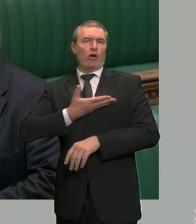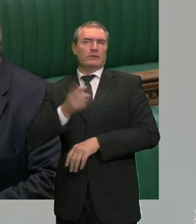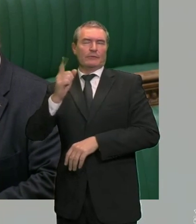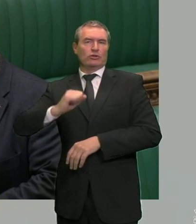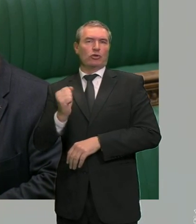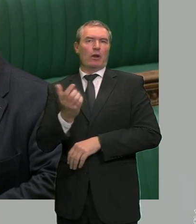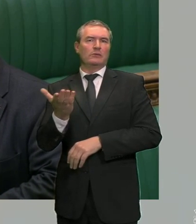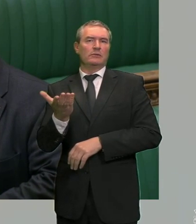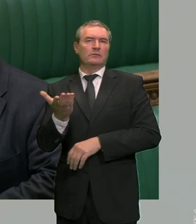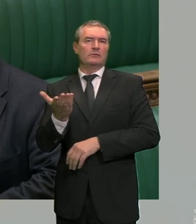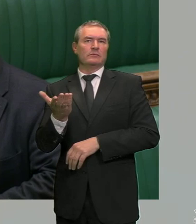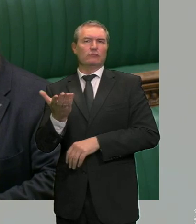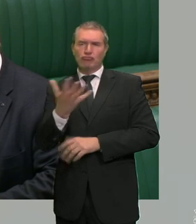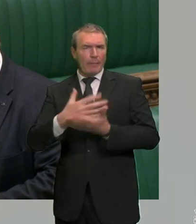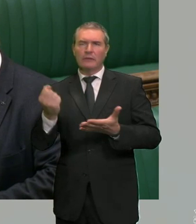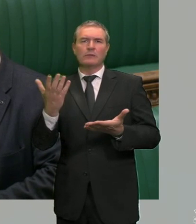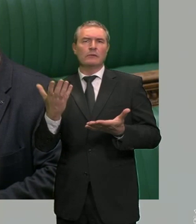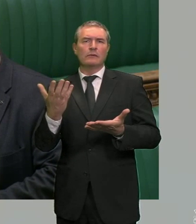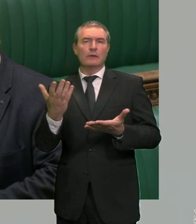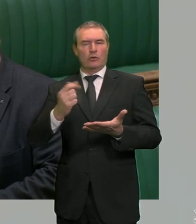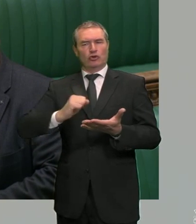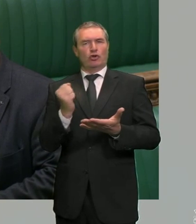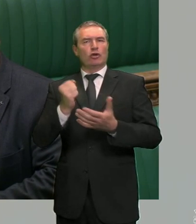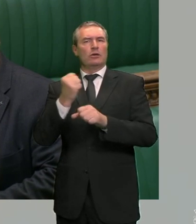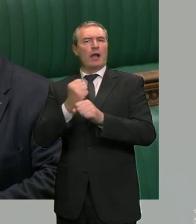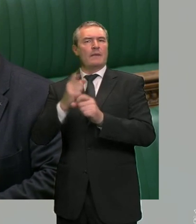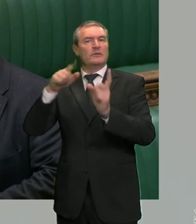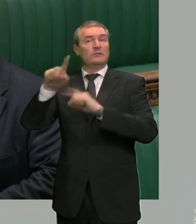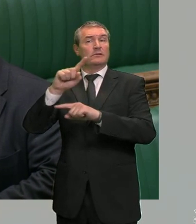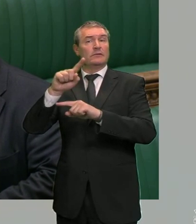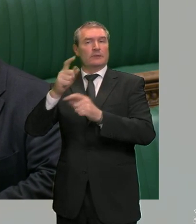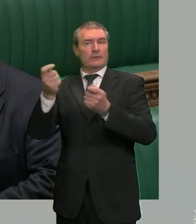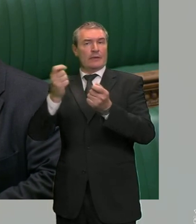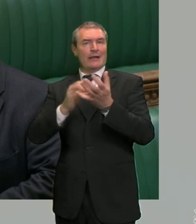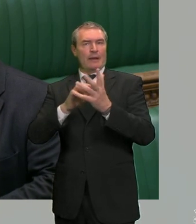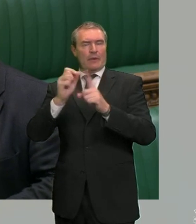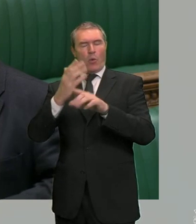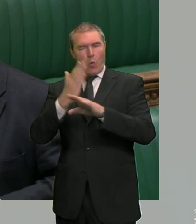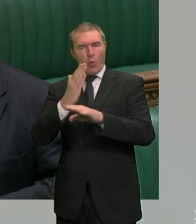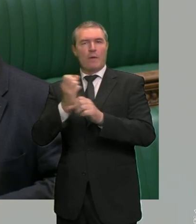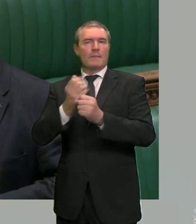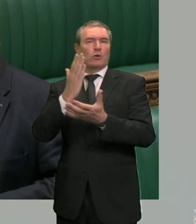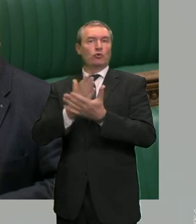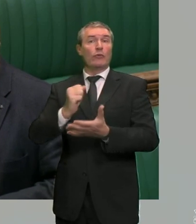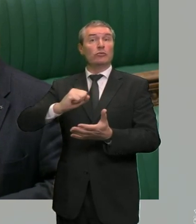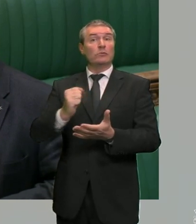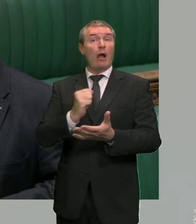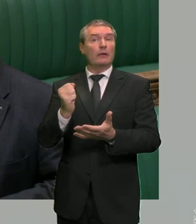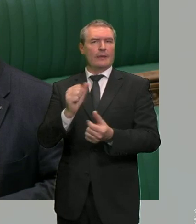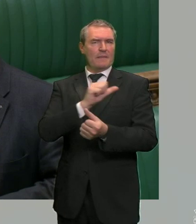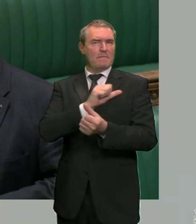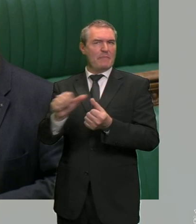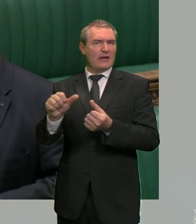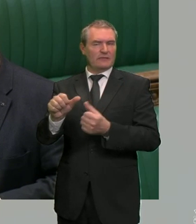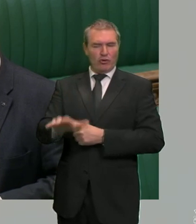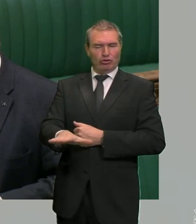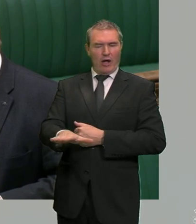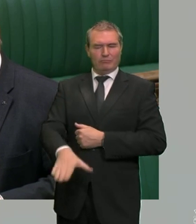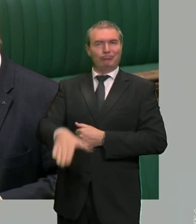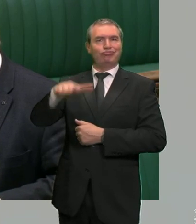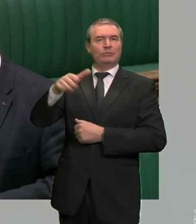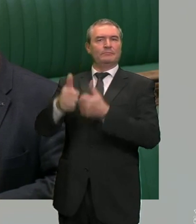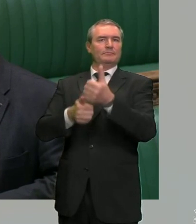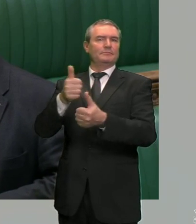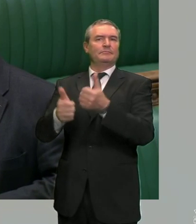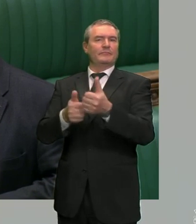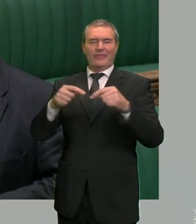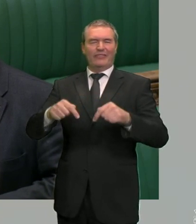Quite simply, the SNP Scottish Government have worked, and will continue to work, to ensure that Scotland is the best place for a child to grow up.